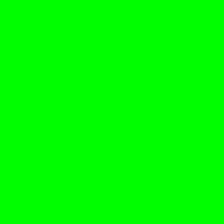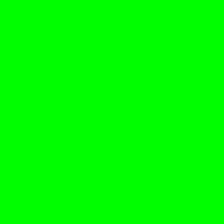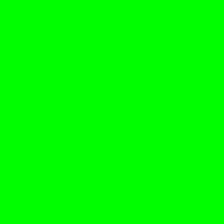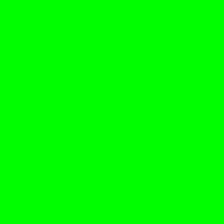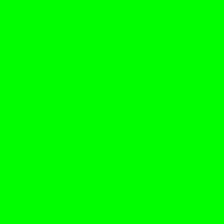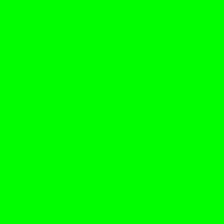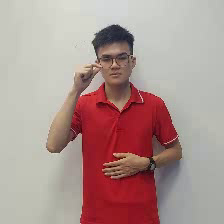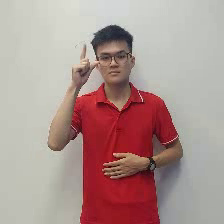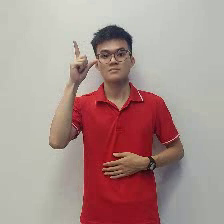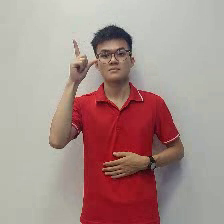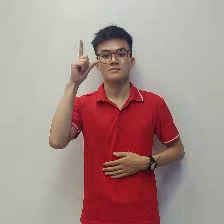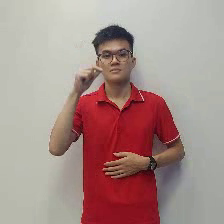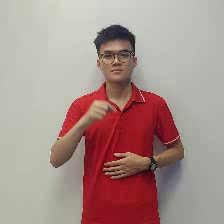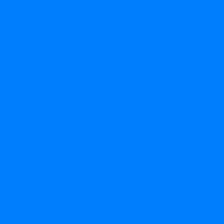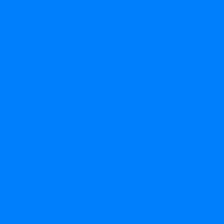Thức dậy